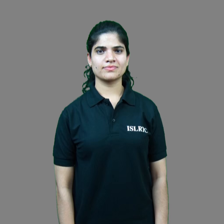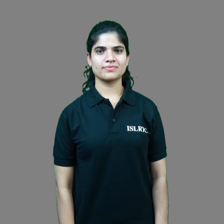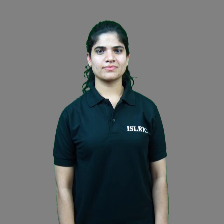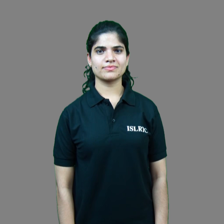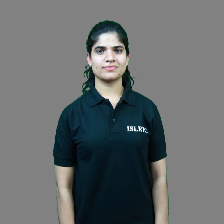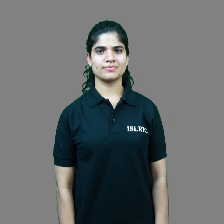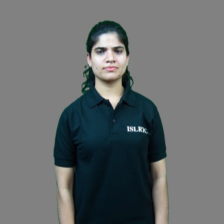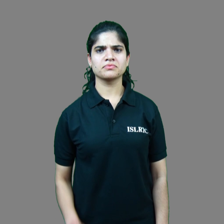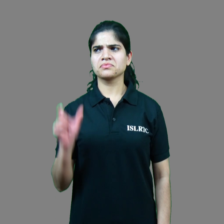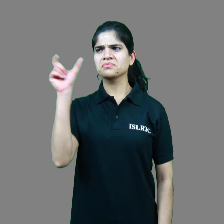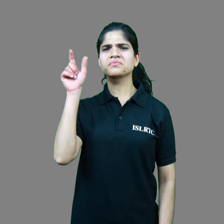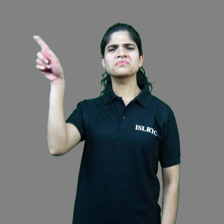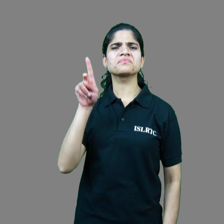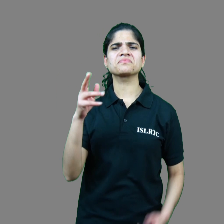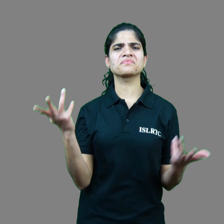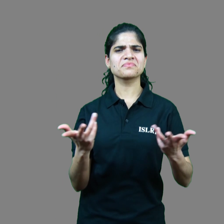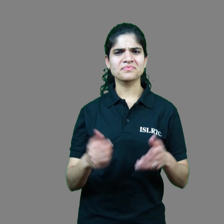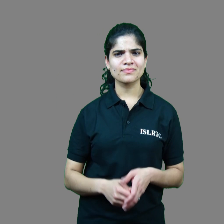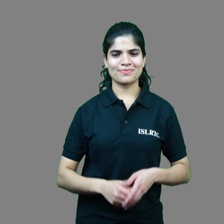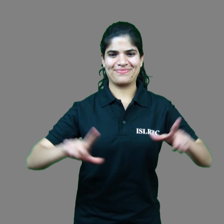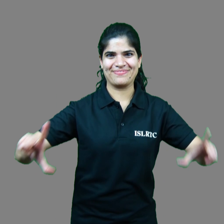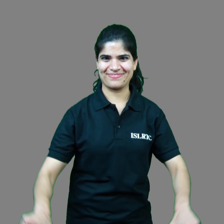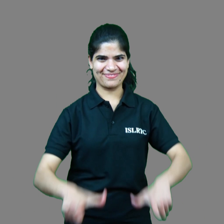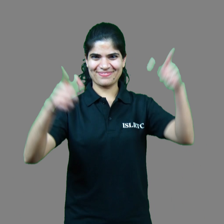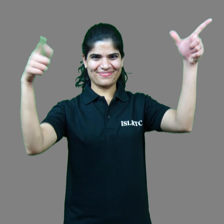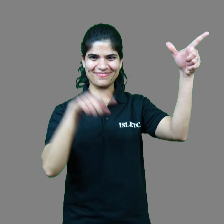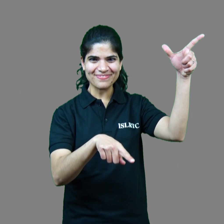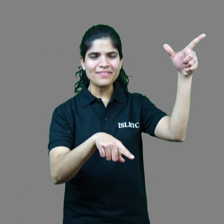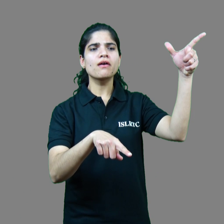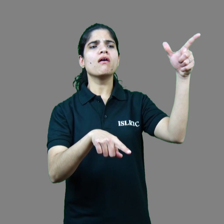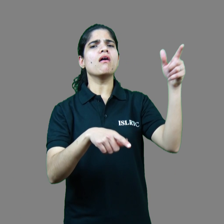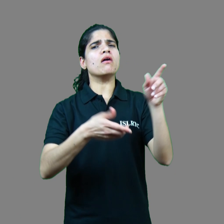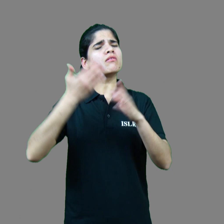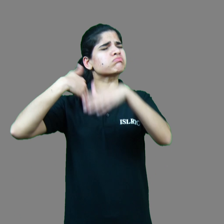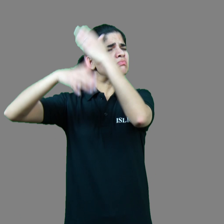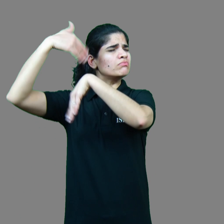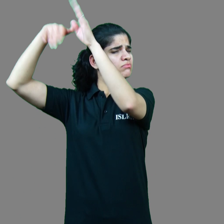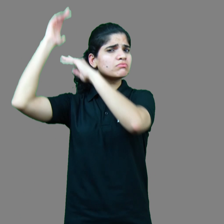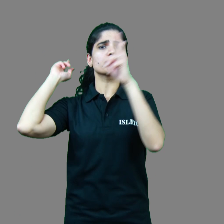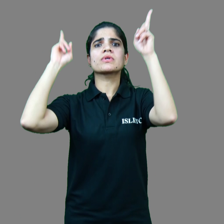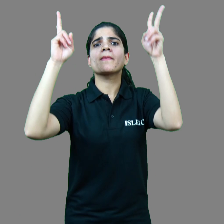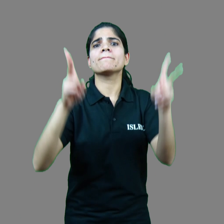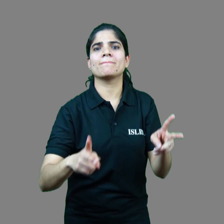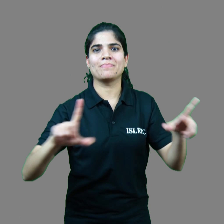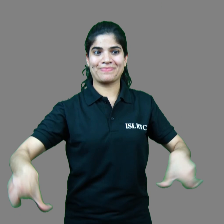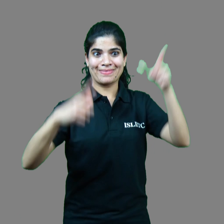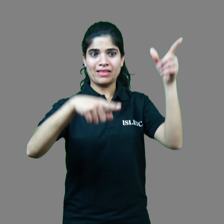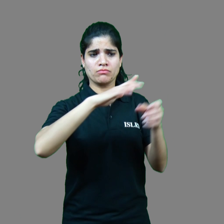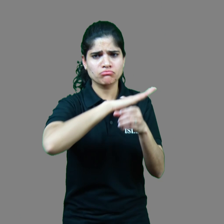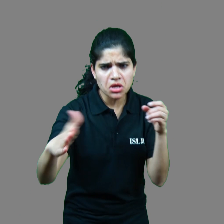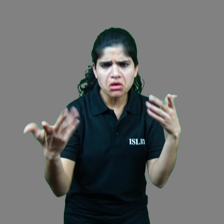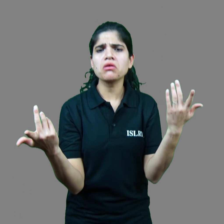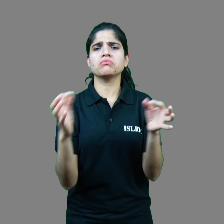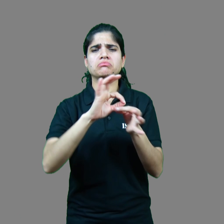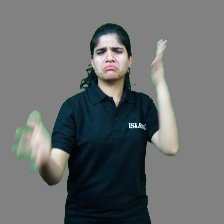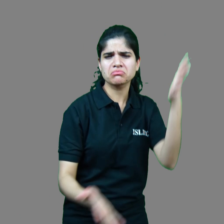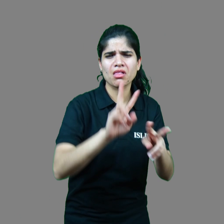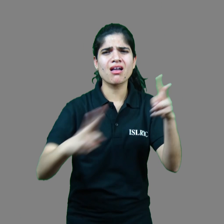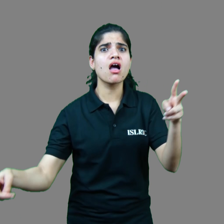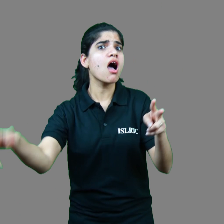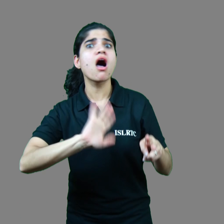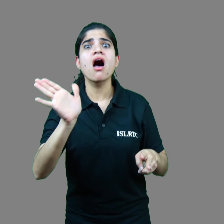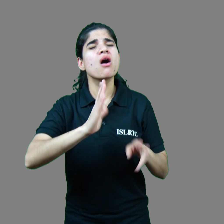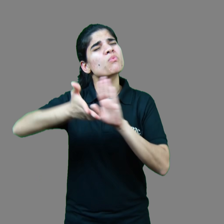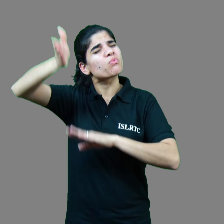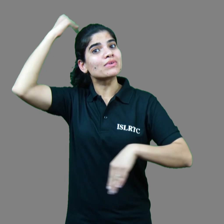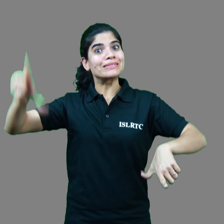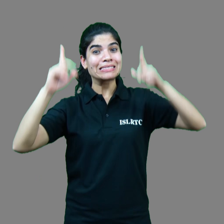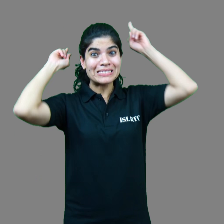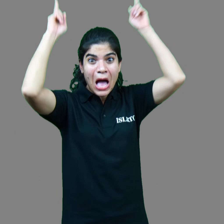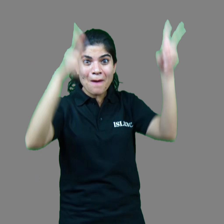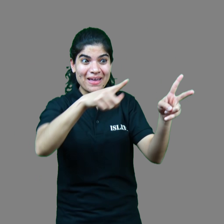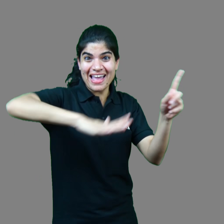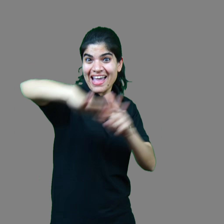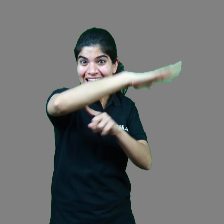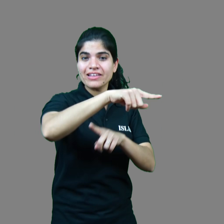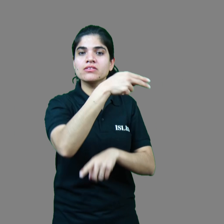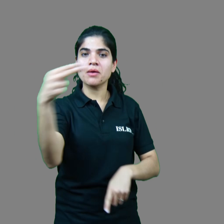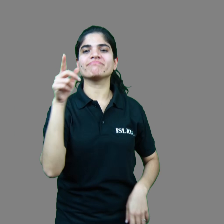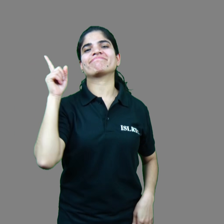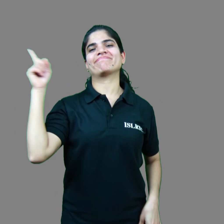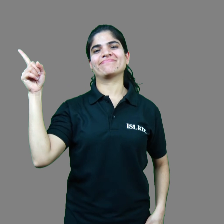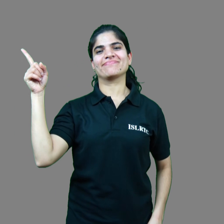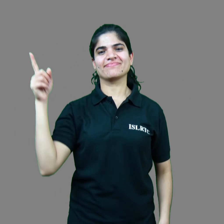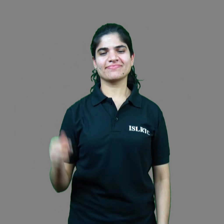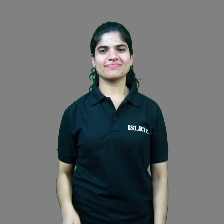Ancient Forest